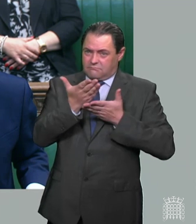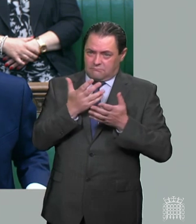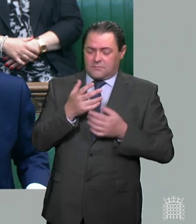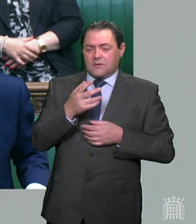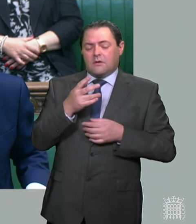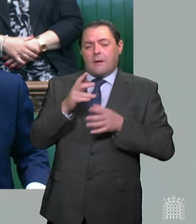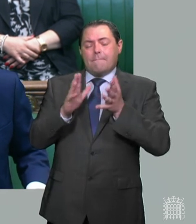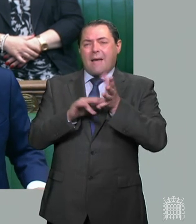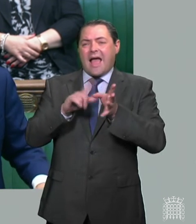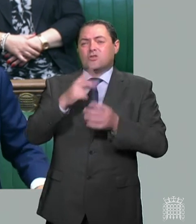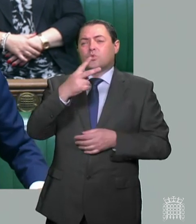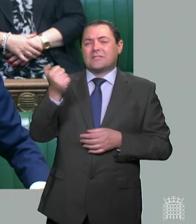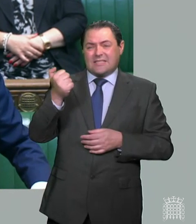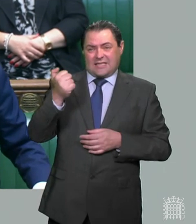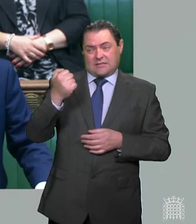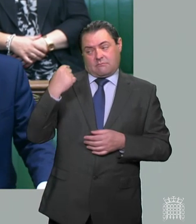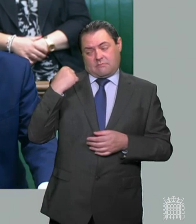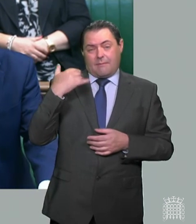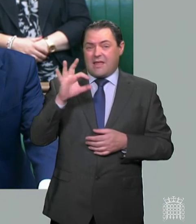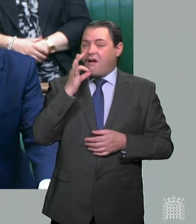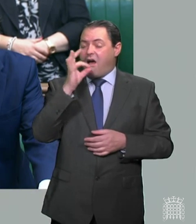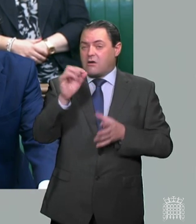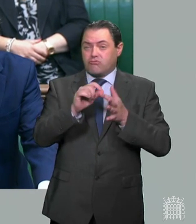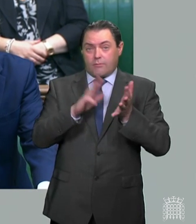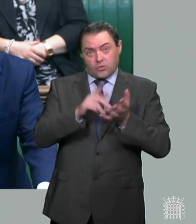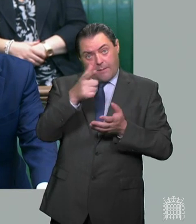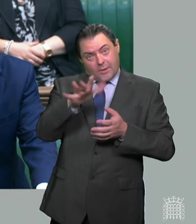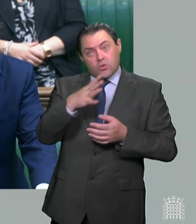On 26 May I asked the Prime Minister if he had ever